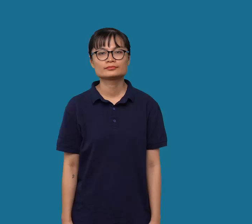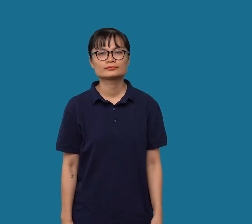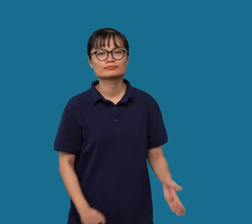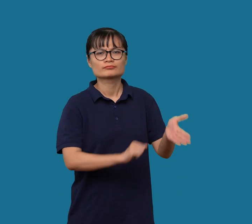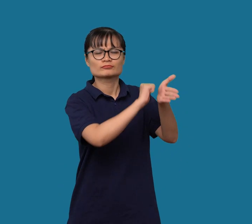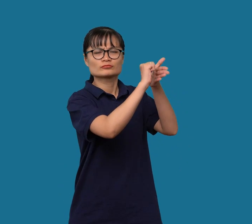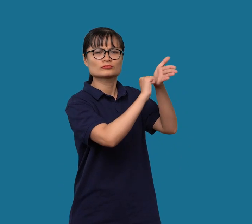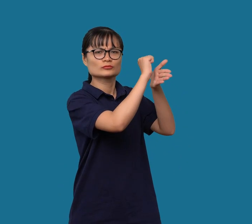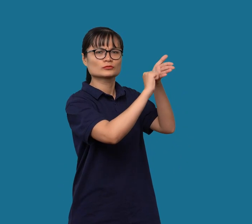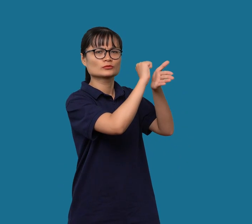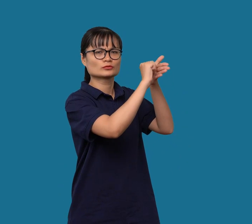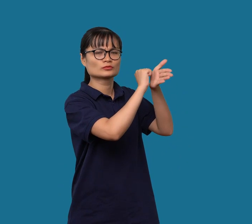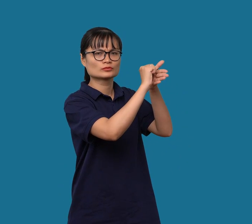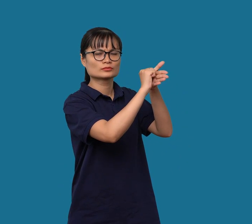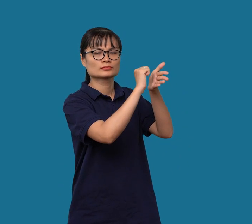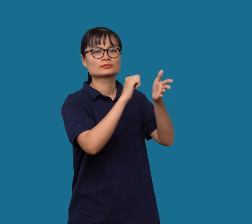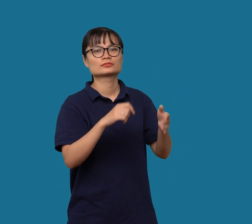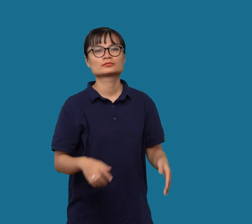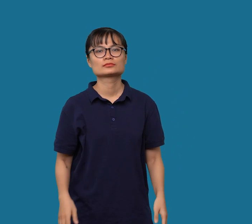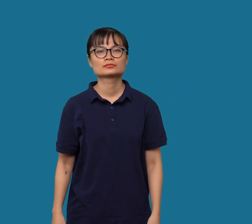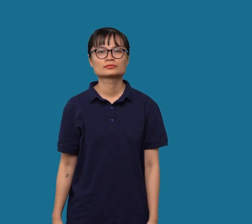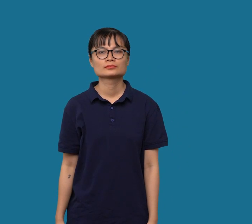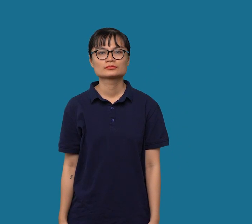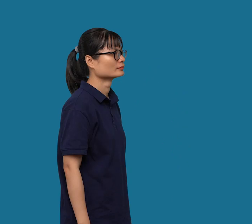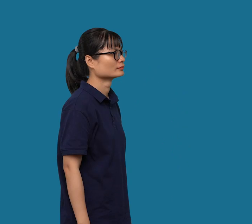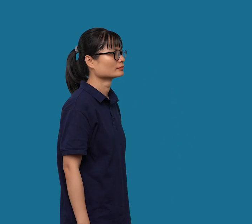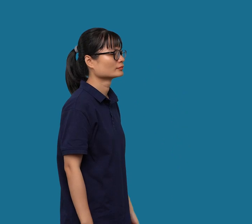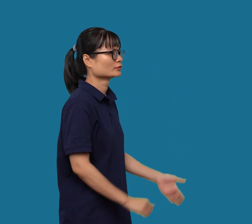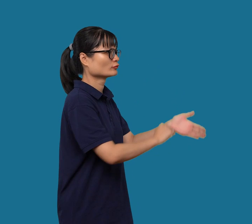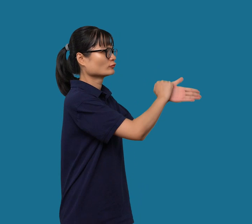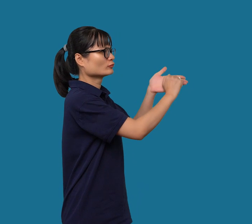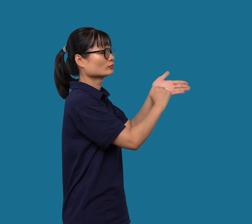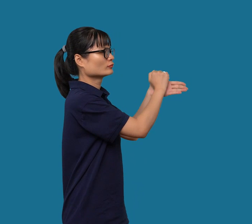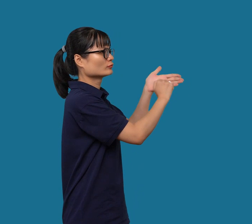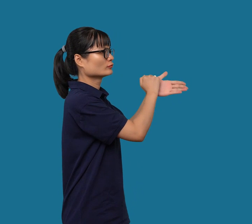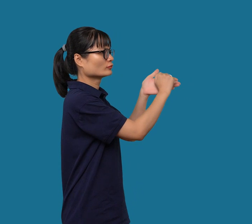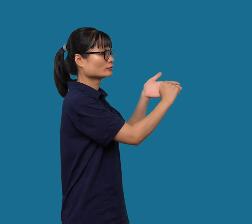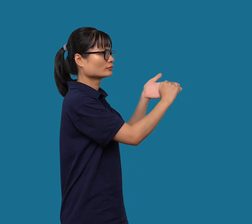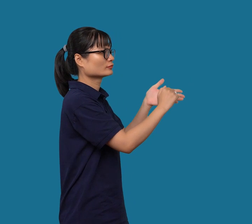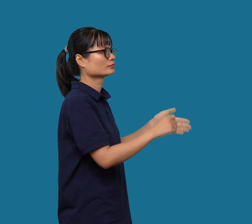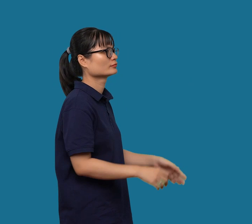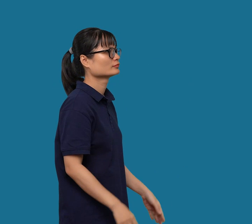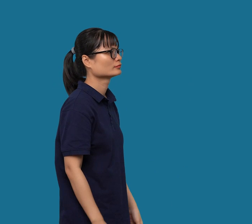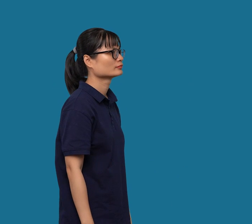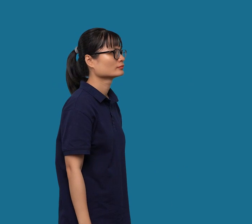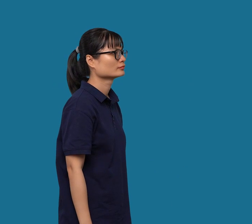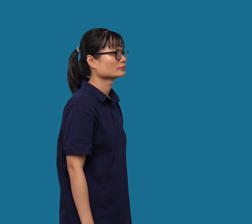xóa bảng